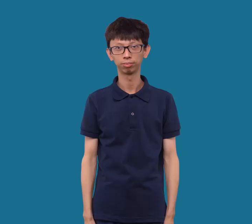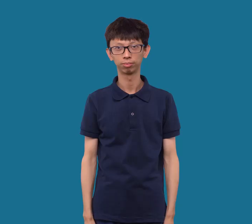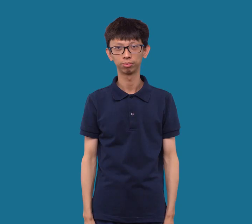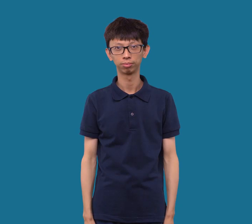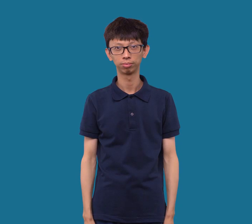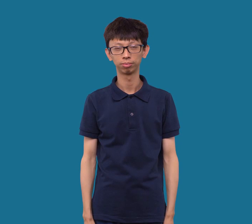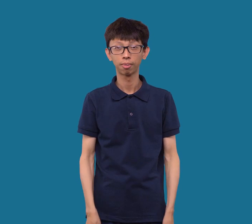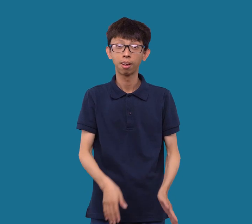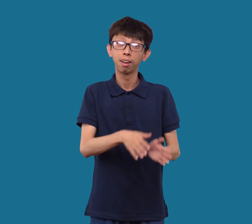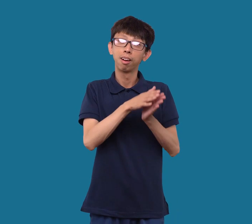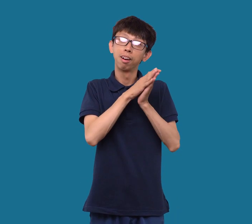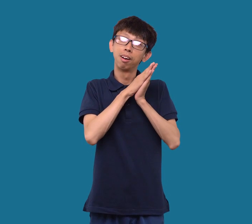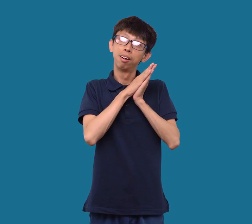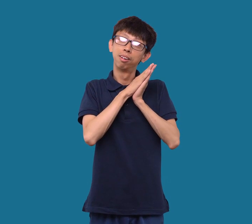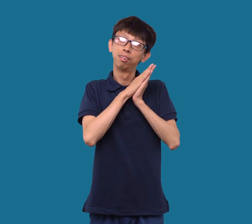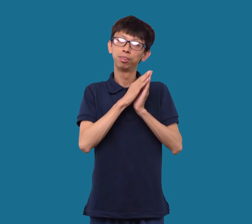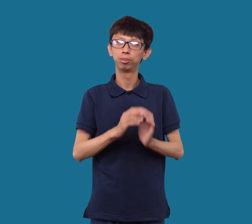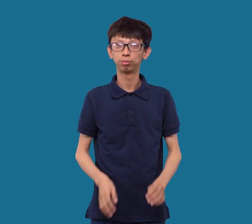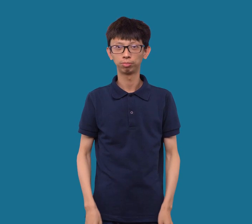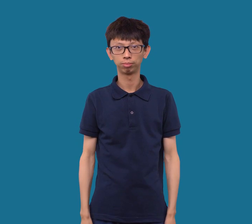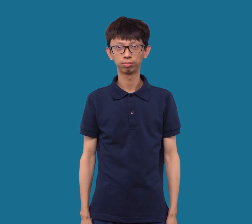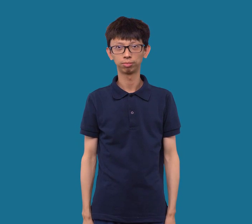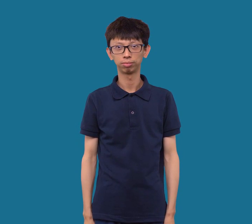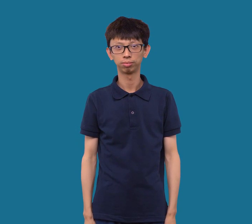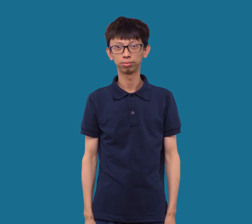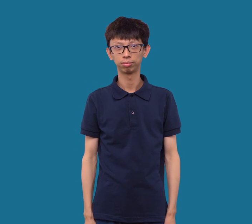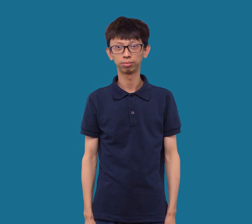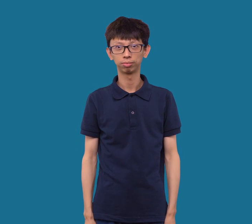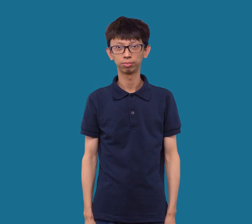kì diệu